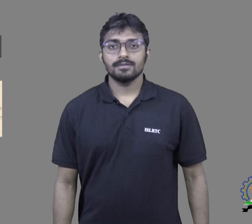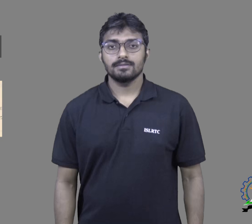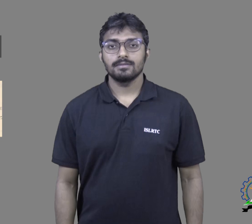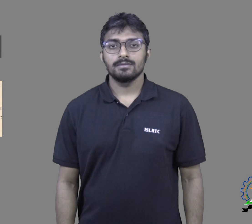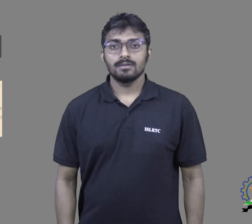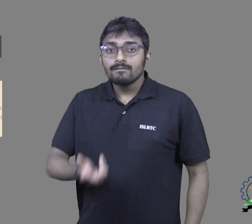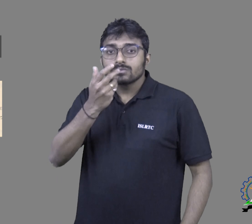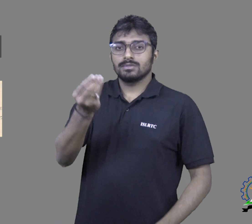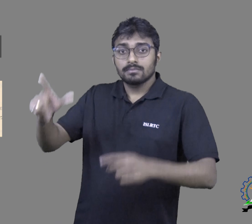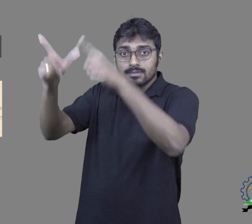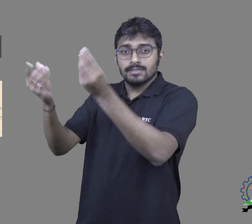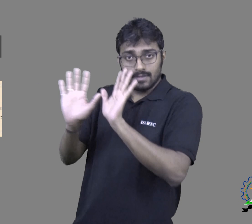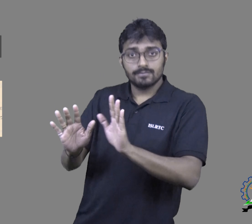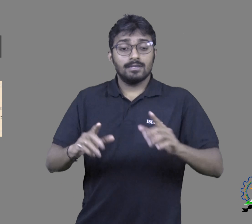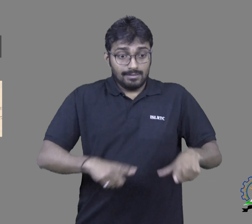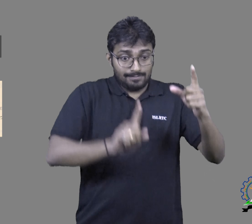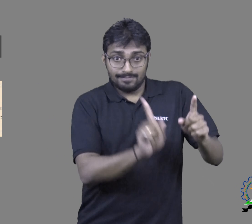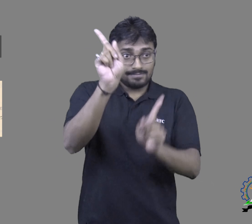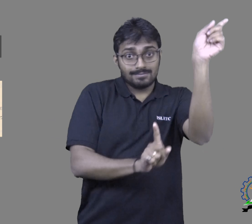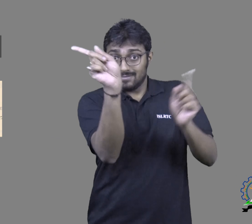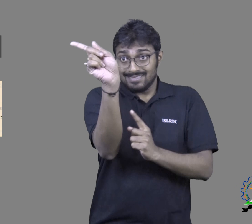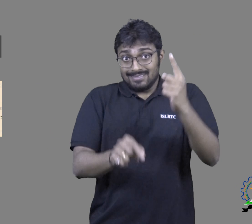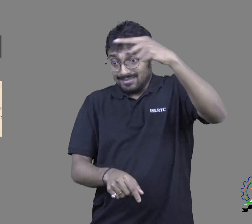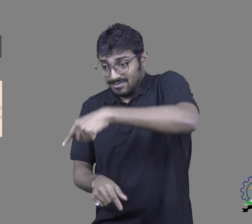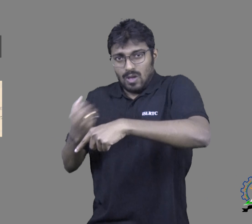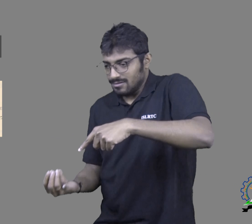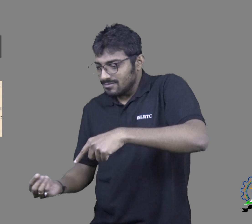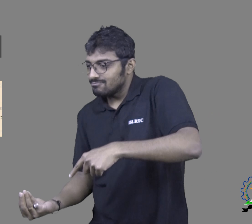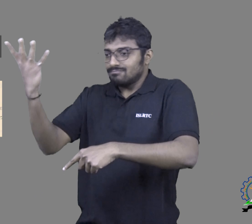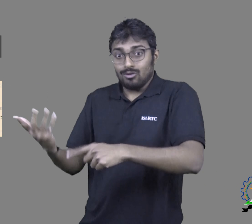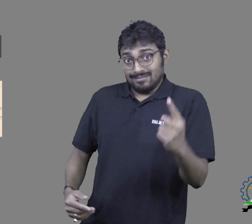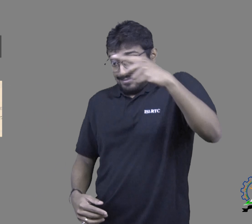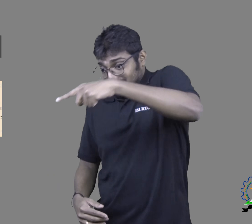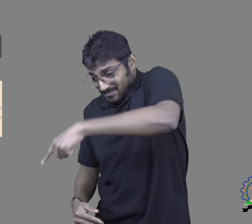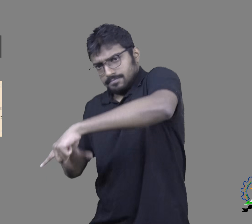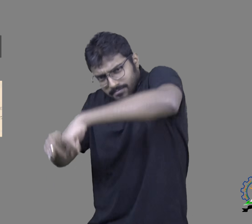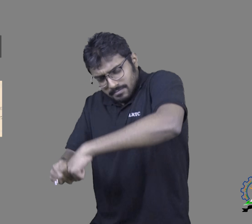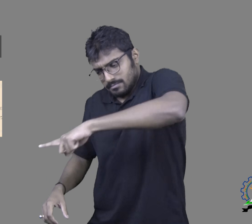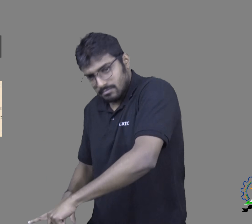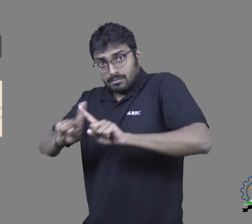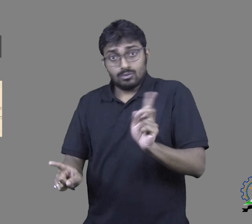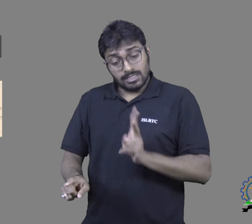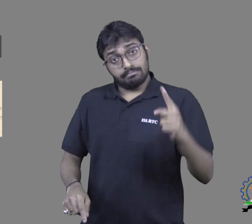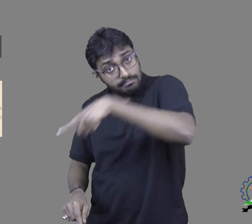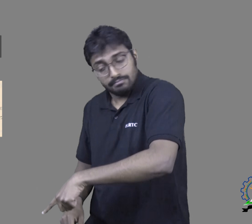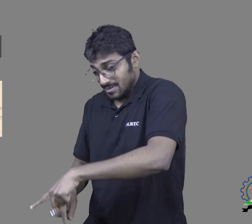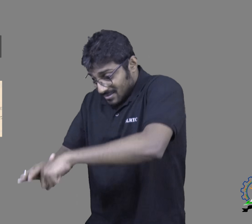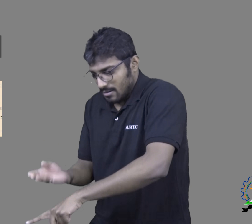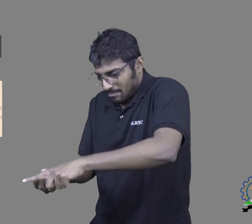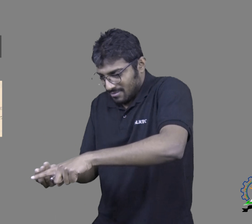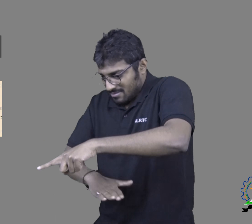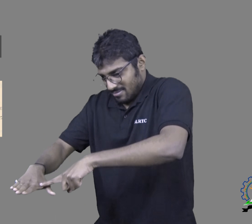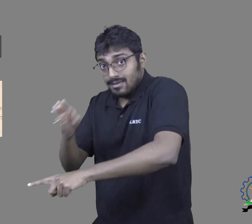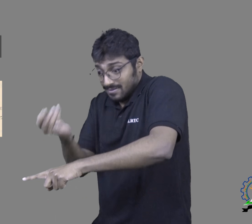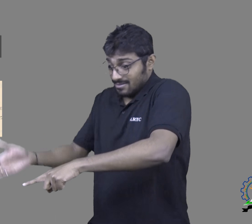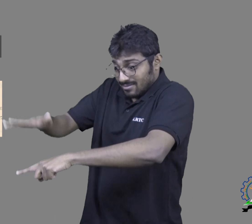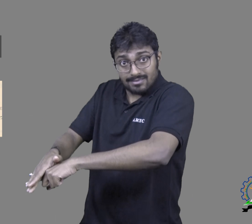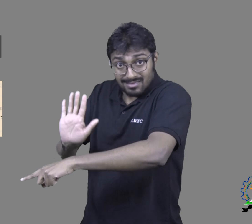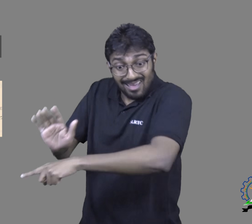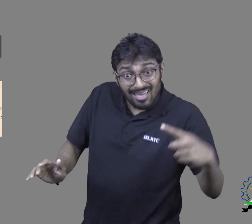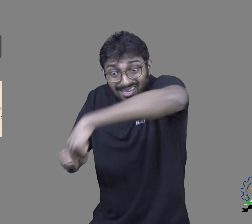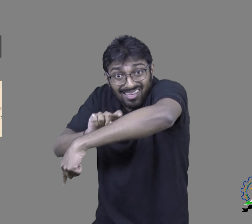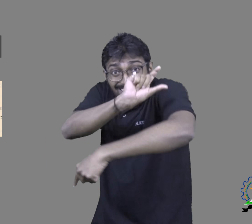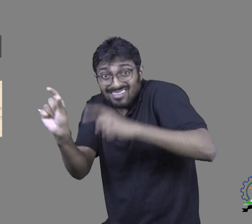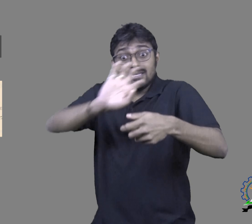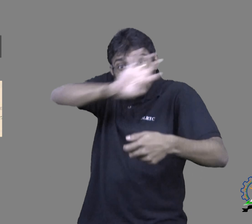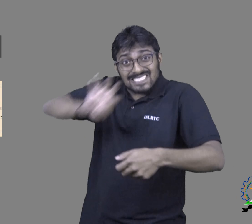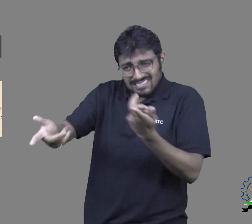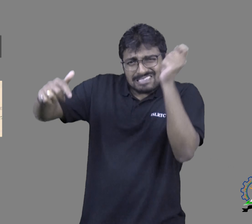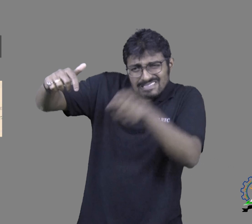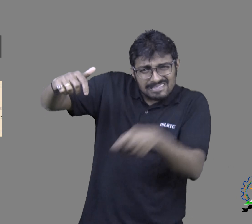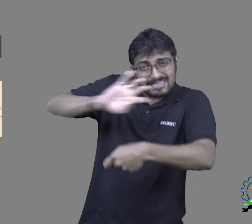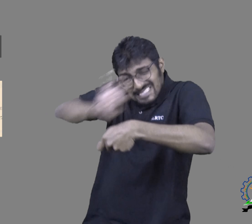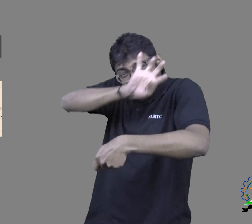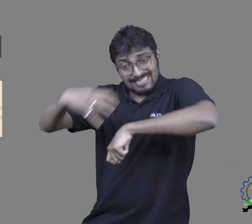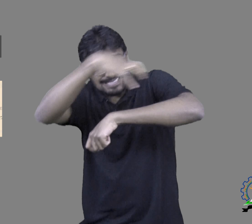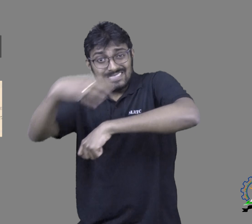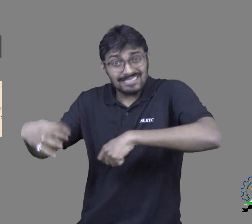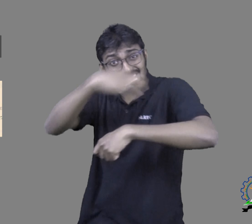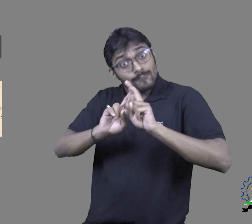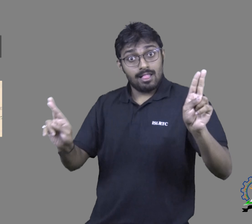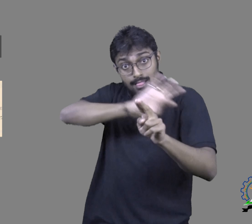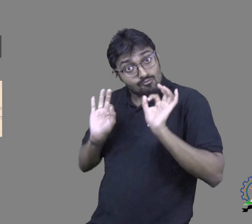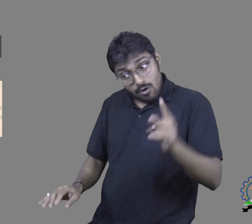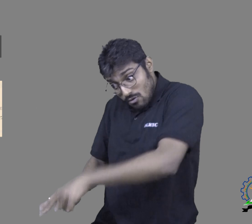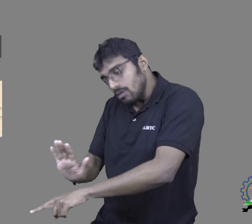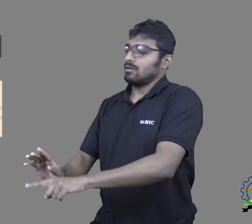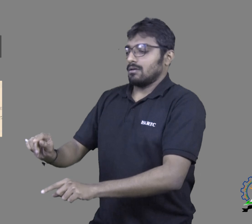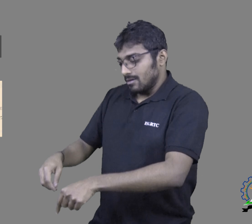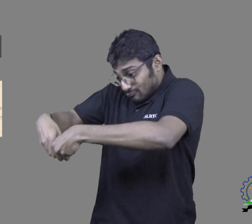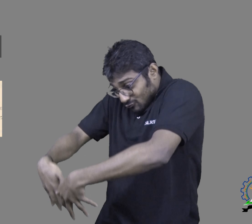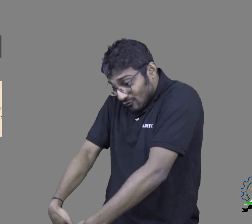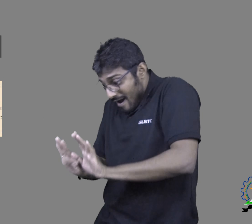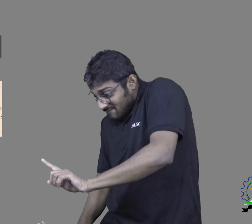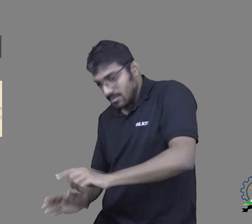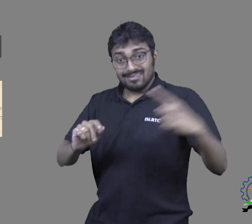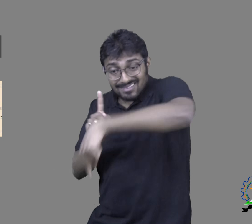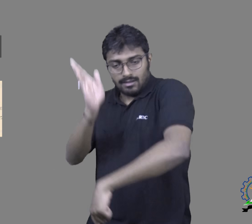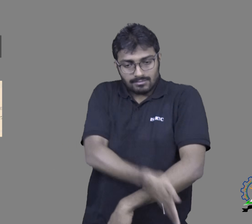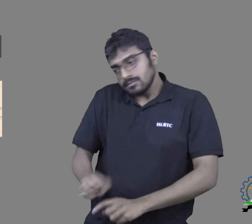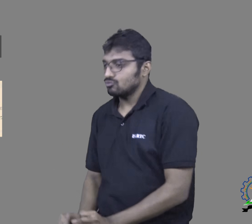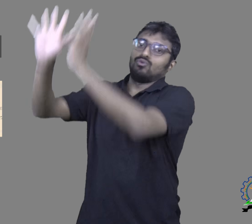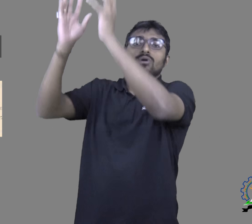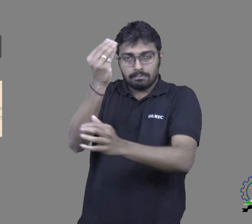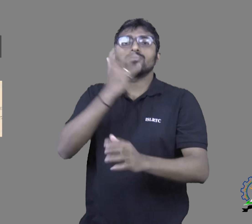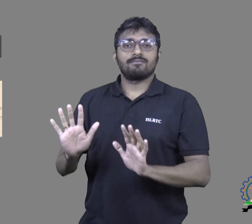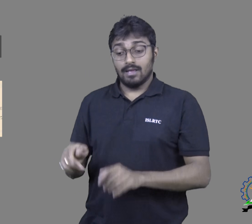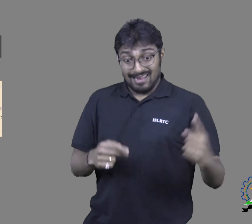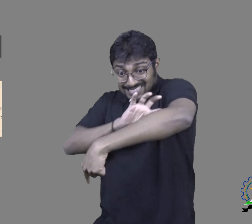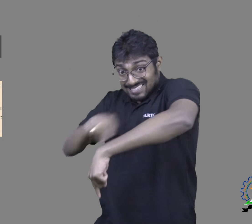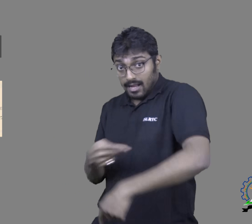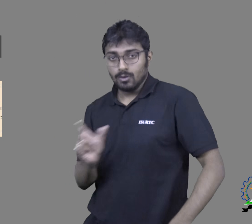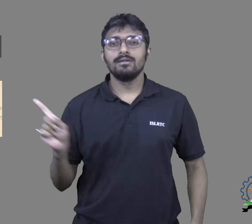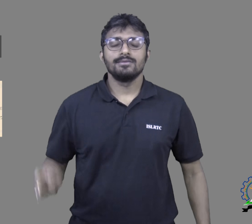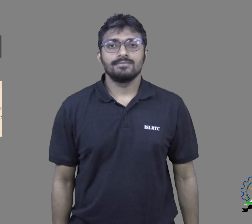Notch Layering